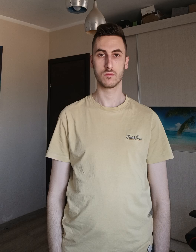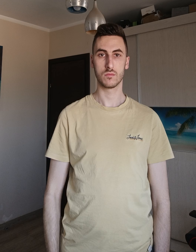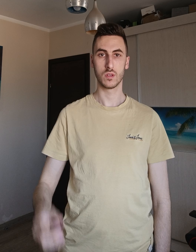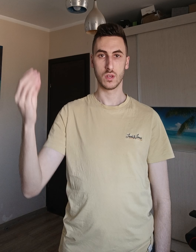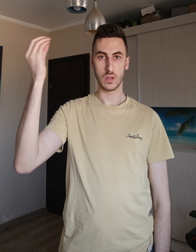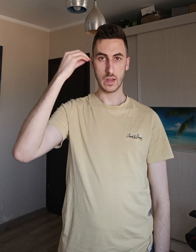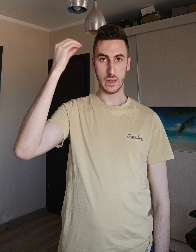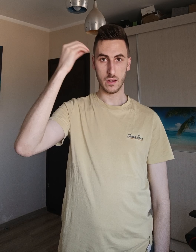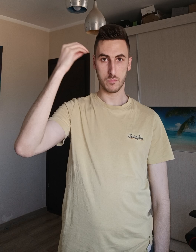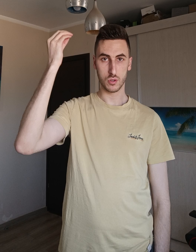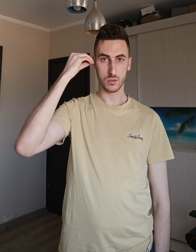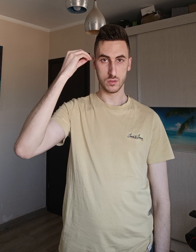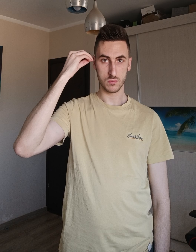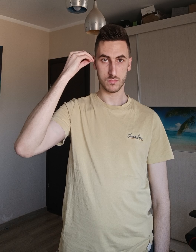ללמוד